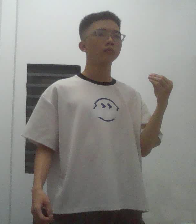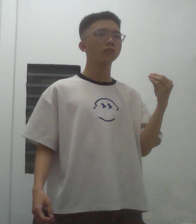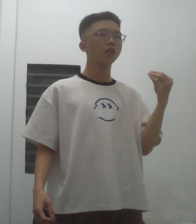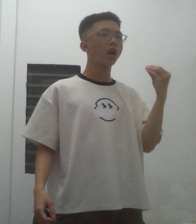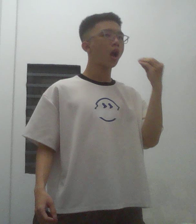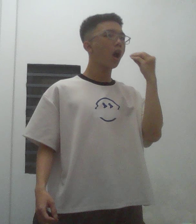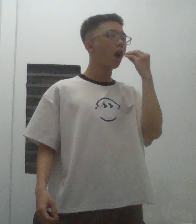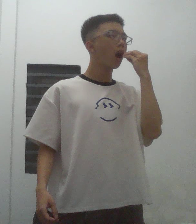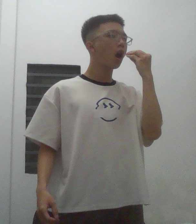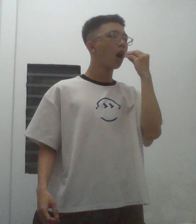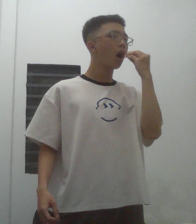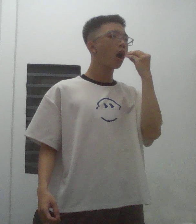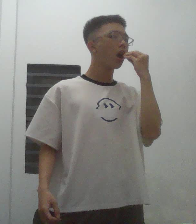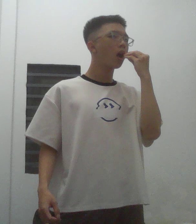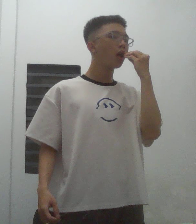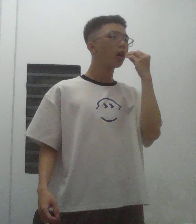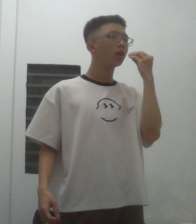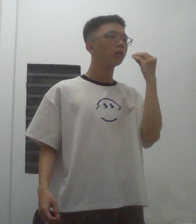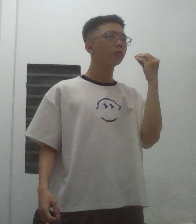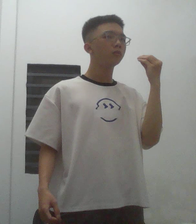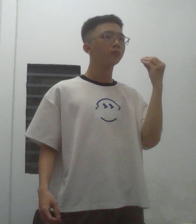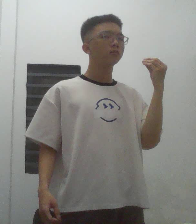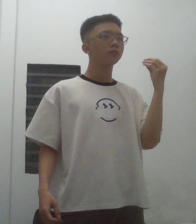an